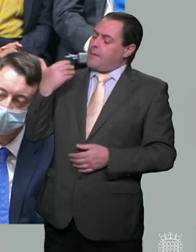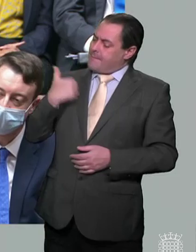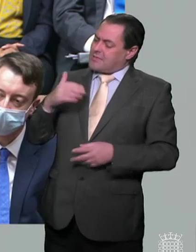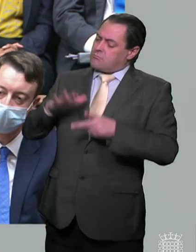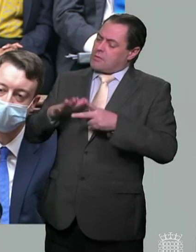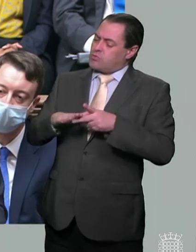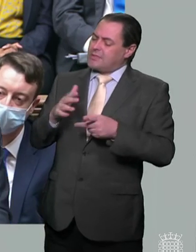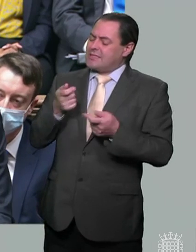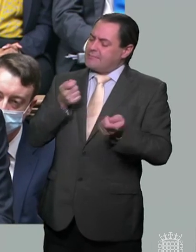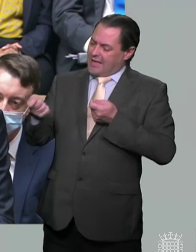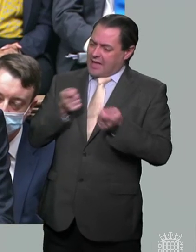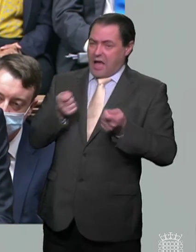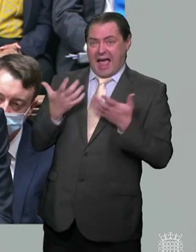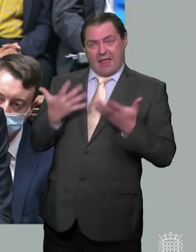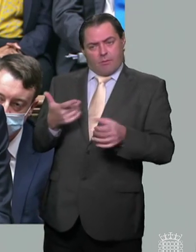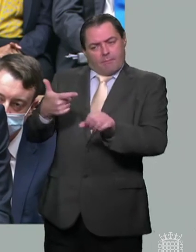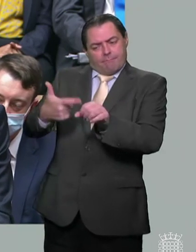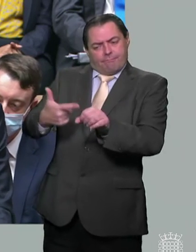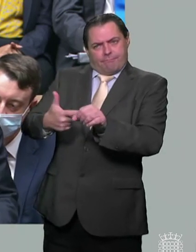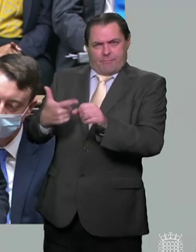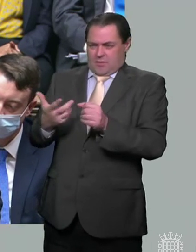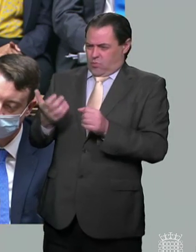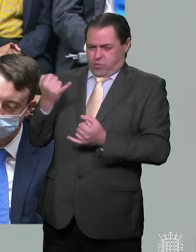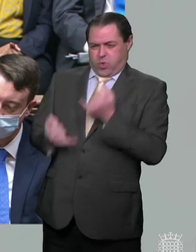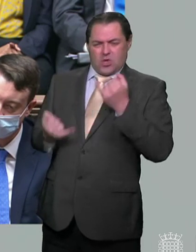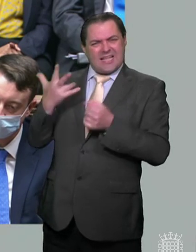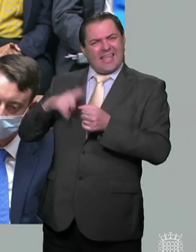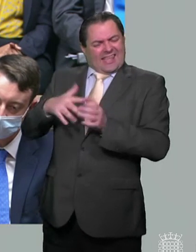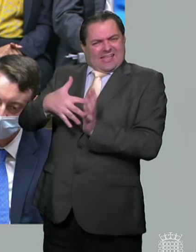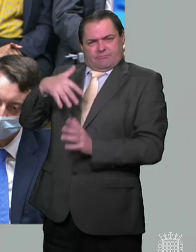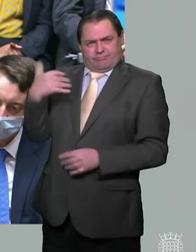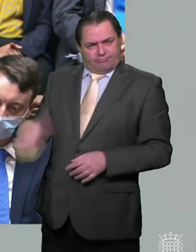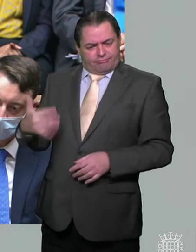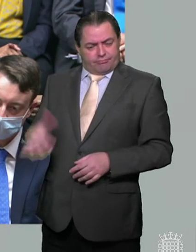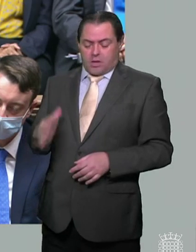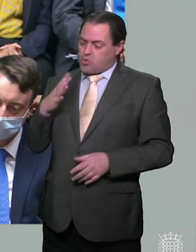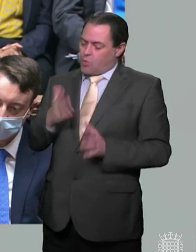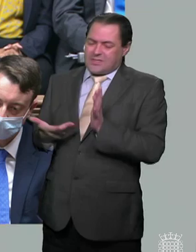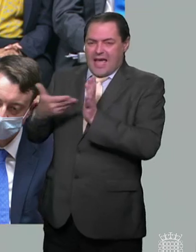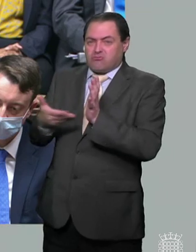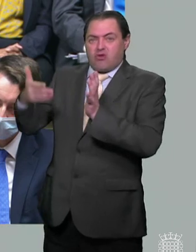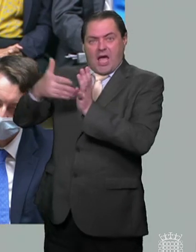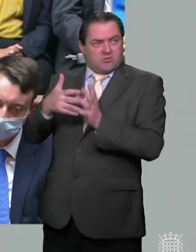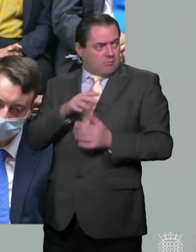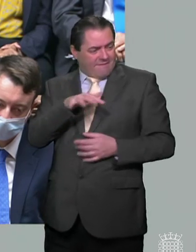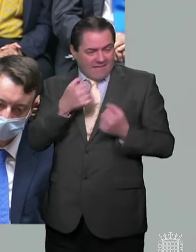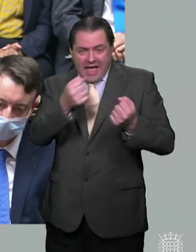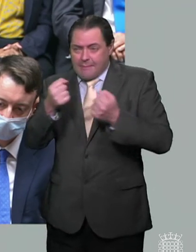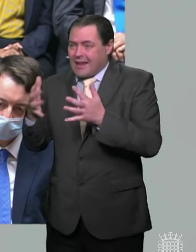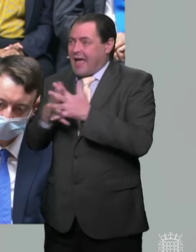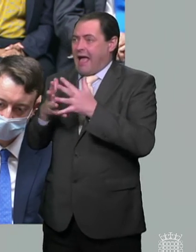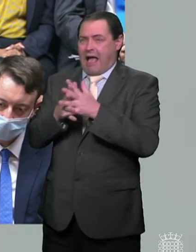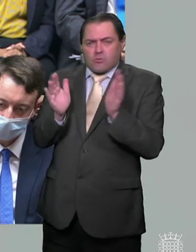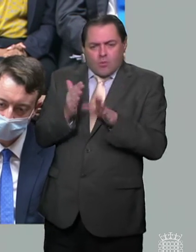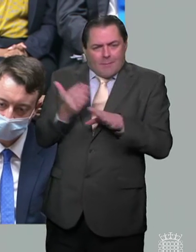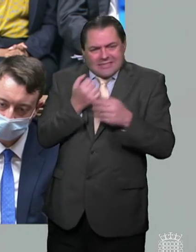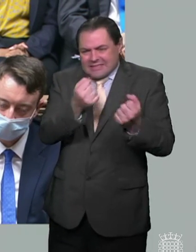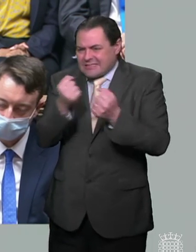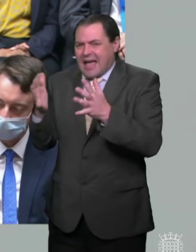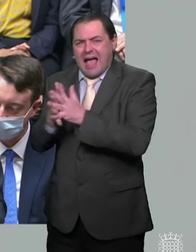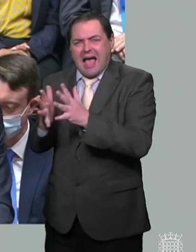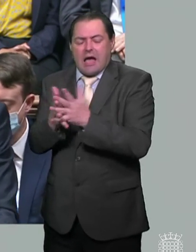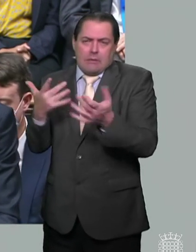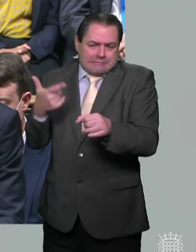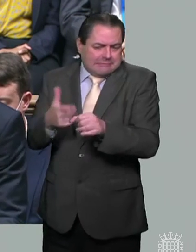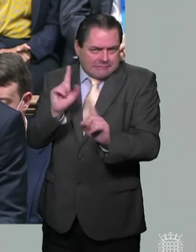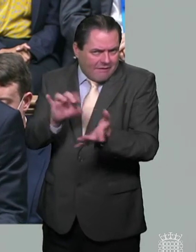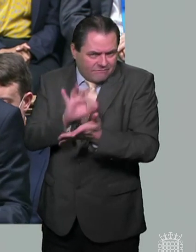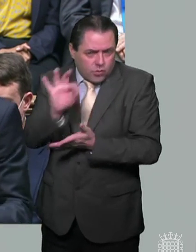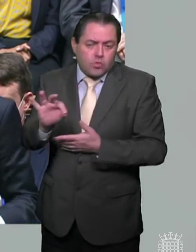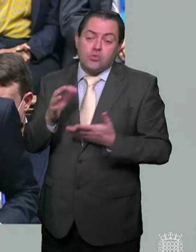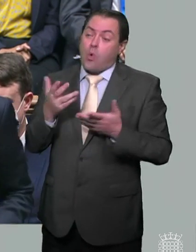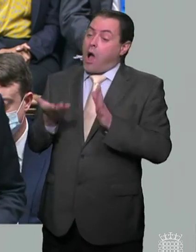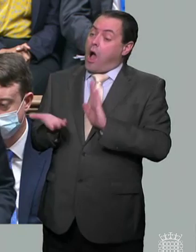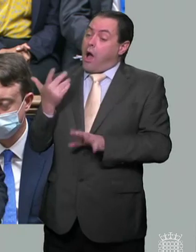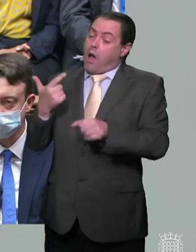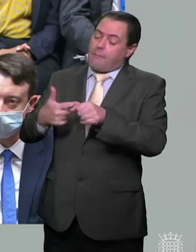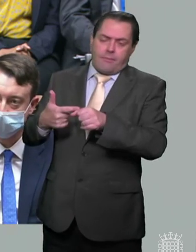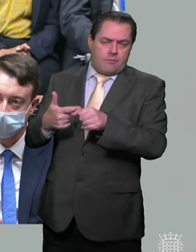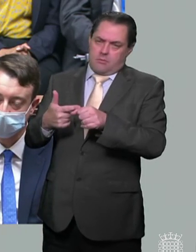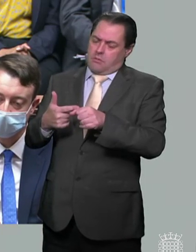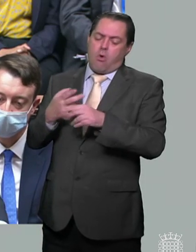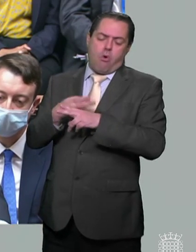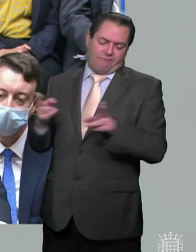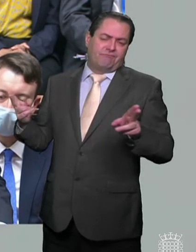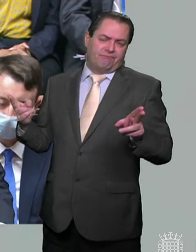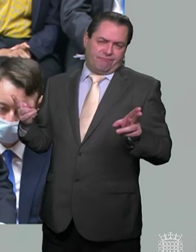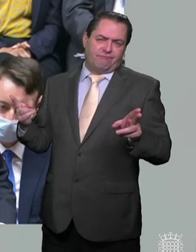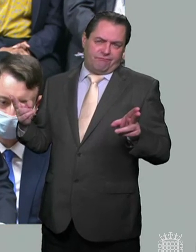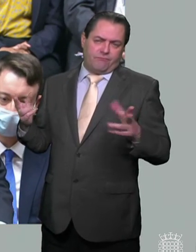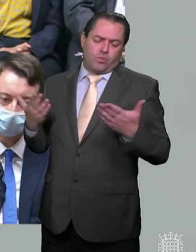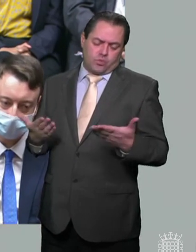With fuel prices at the highest level in eight years, I am not prepared to add to the squeeze on families and small businesses, so I can confirm today that the planned rise in fuel duty will be cancelled.